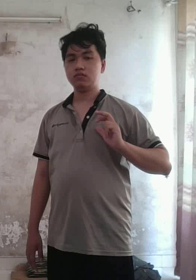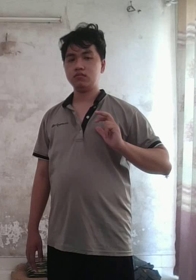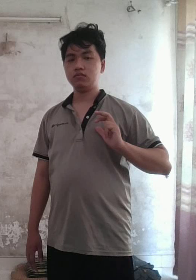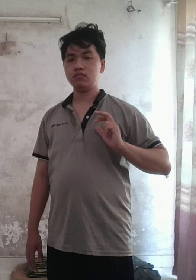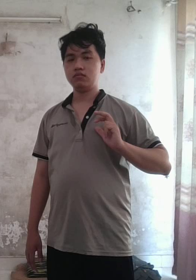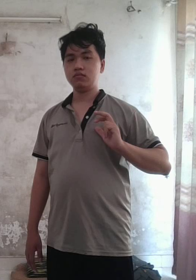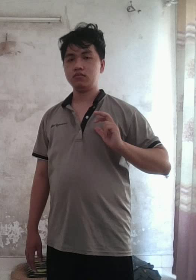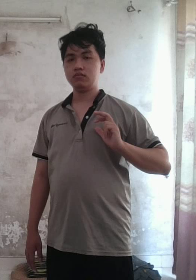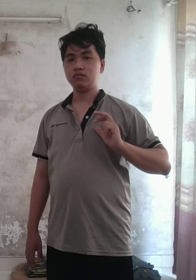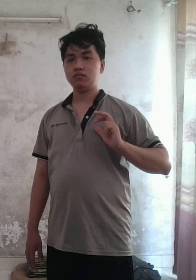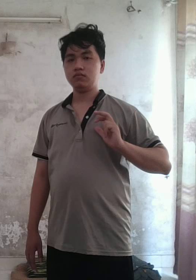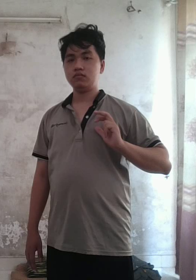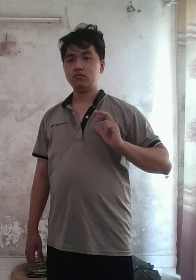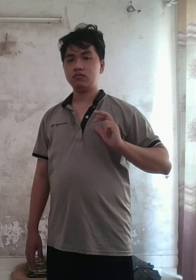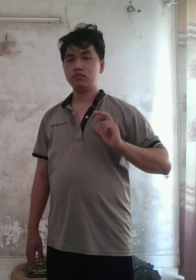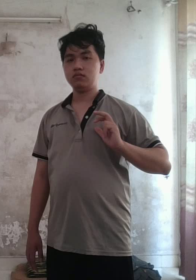giau co